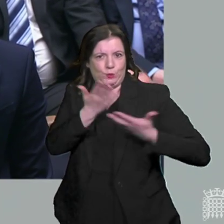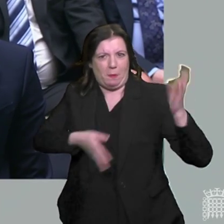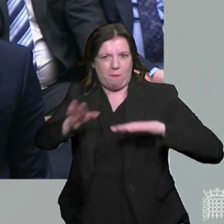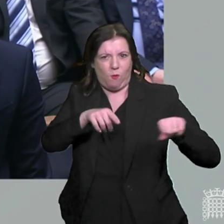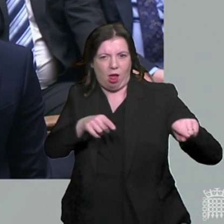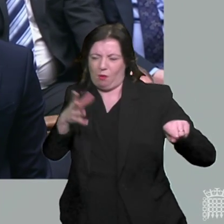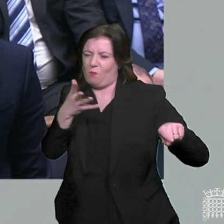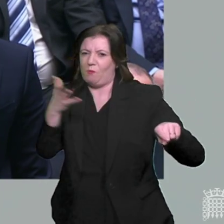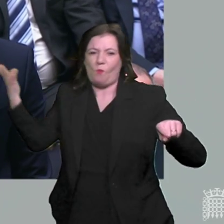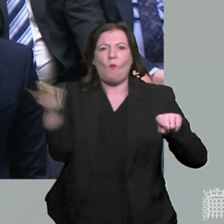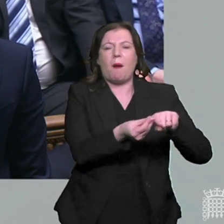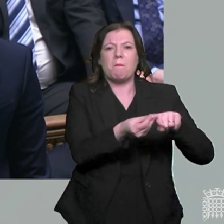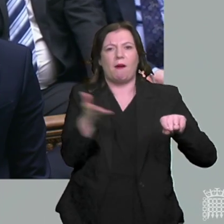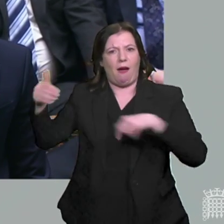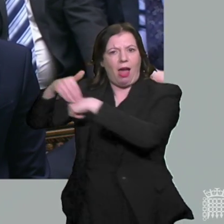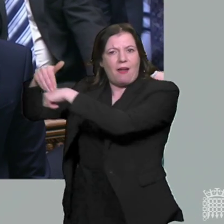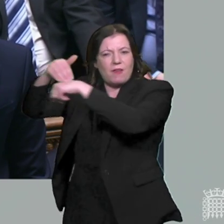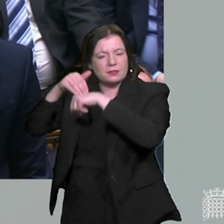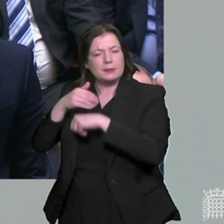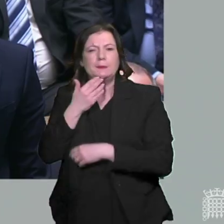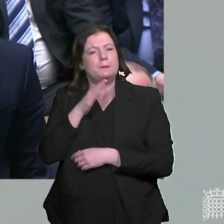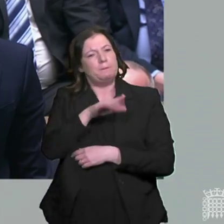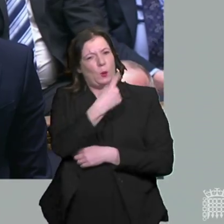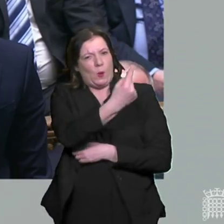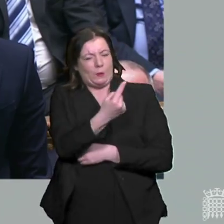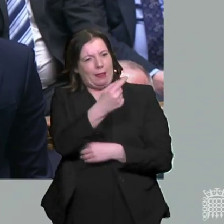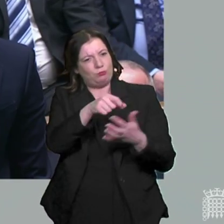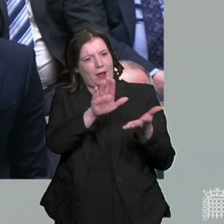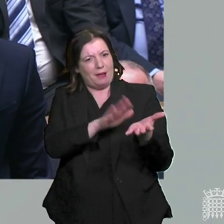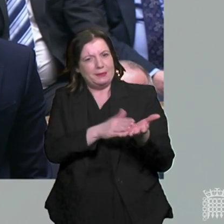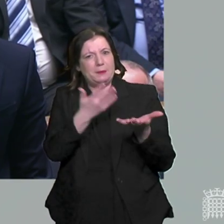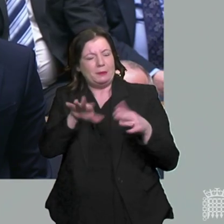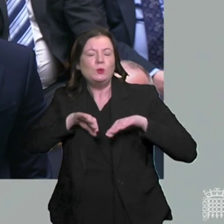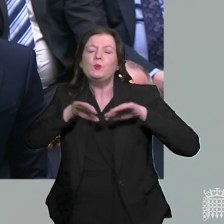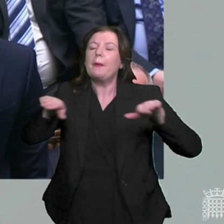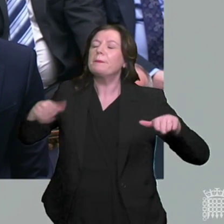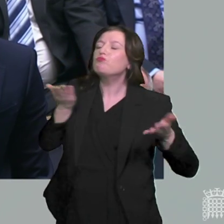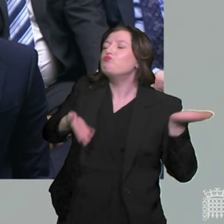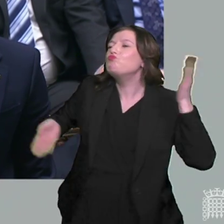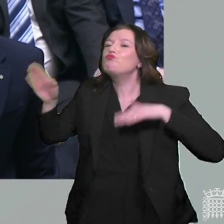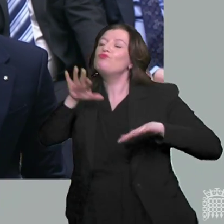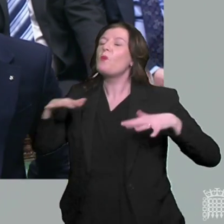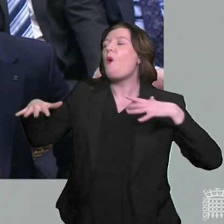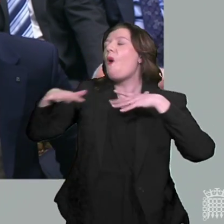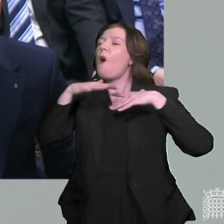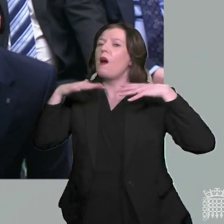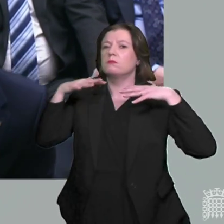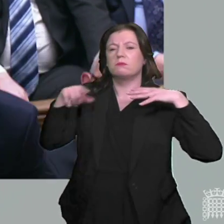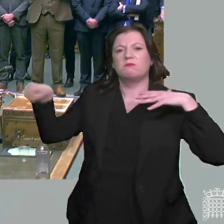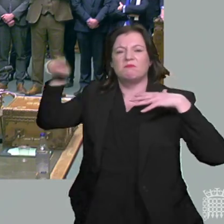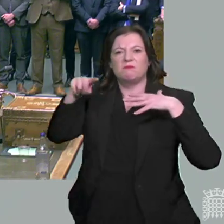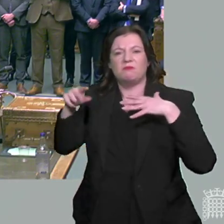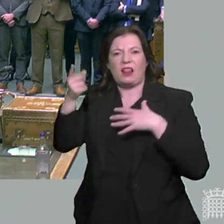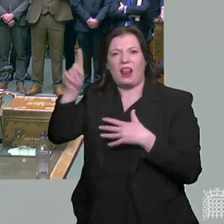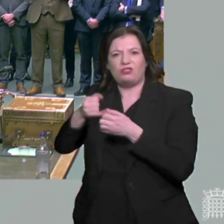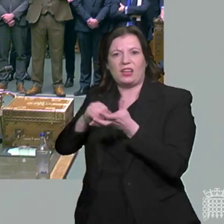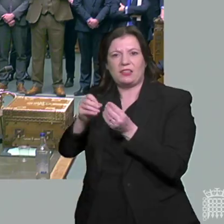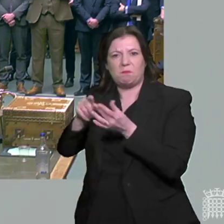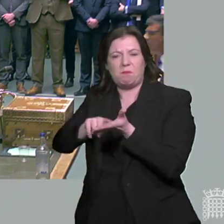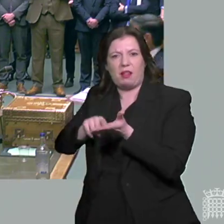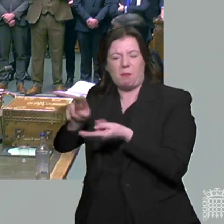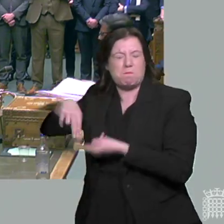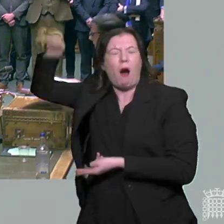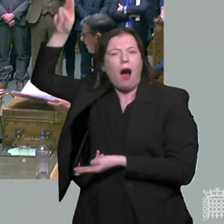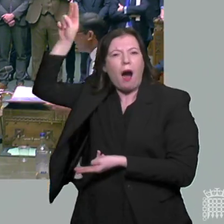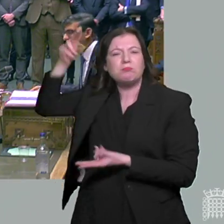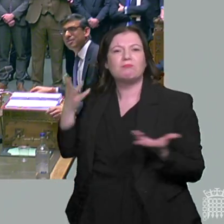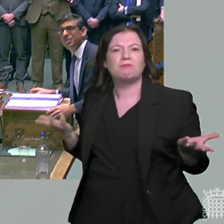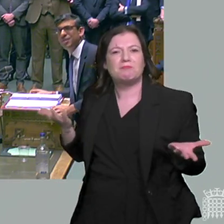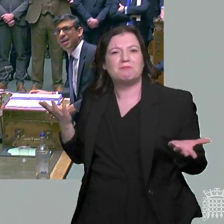So may I ask him: was it while he was taking a leisurely dip that he decided to leave households drowning in their energy bills?